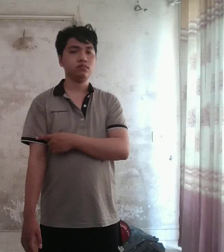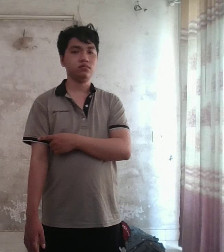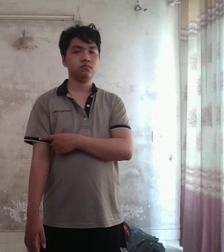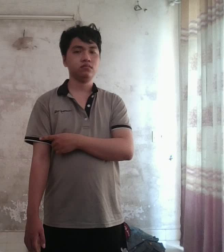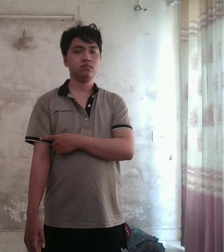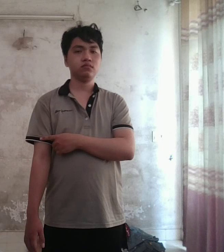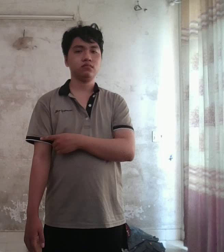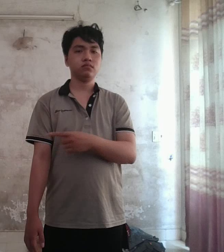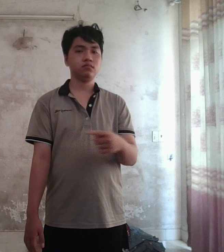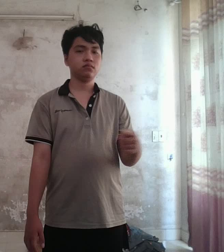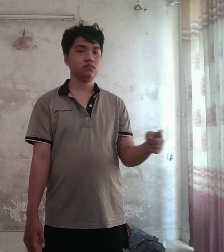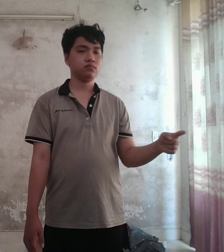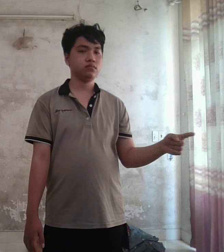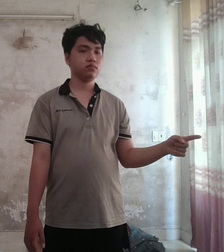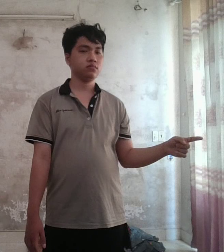cac ban